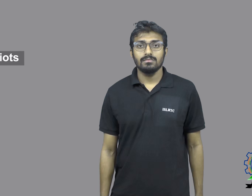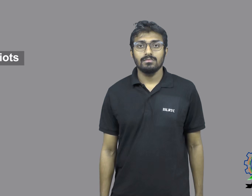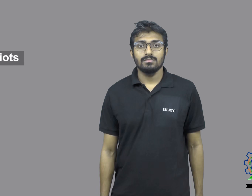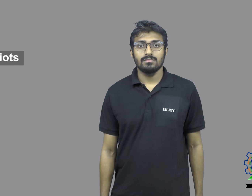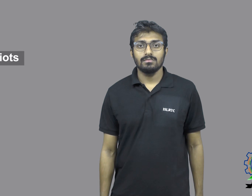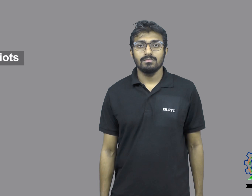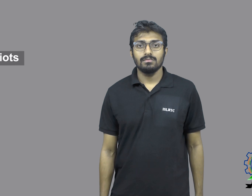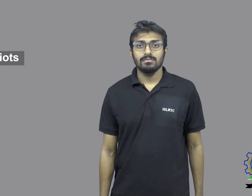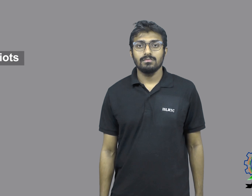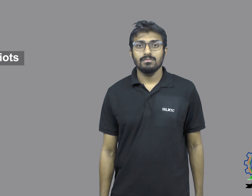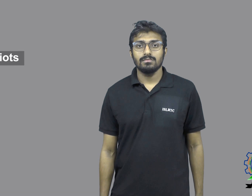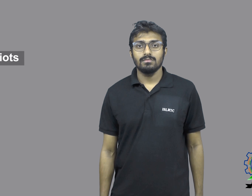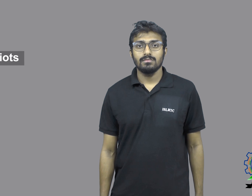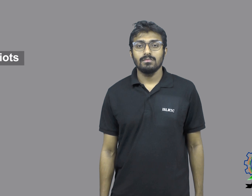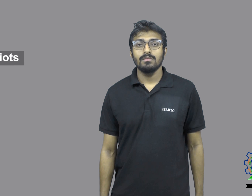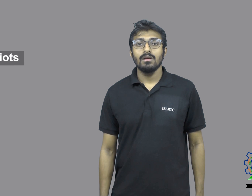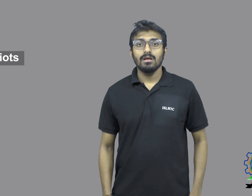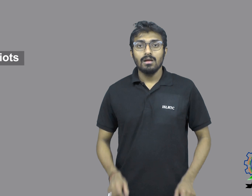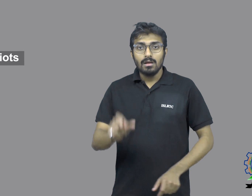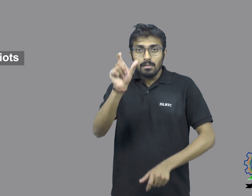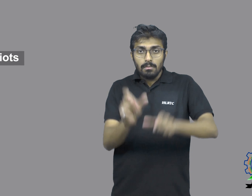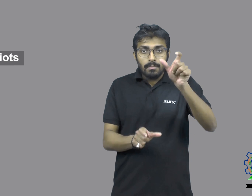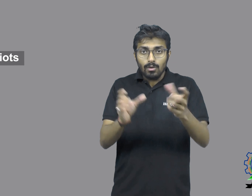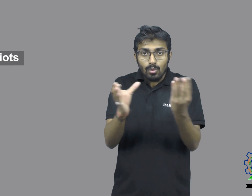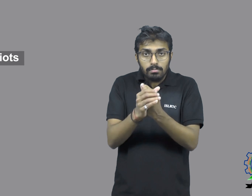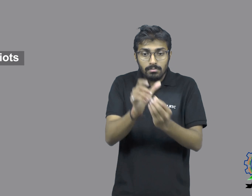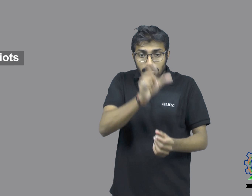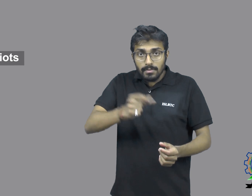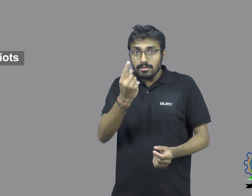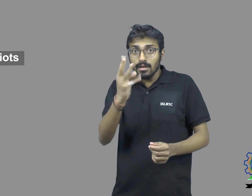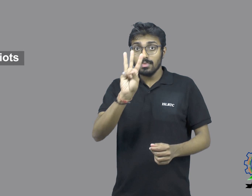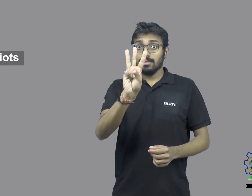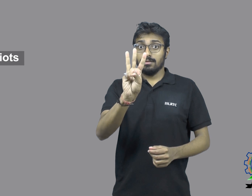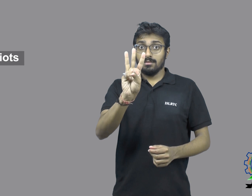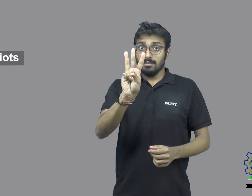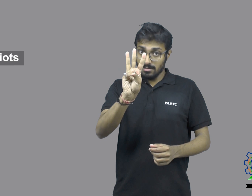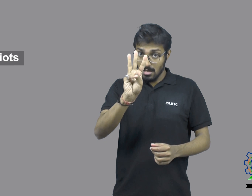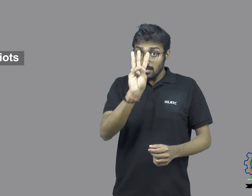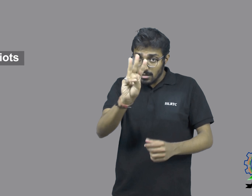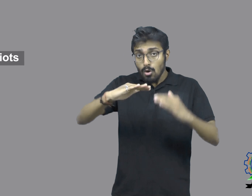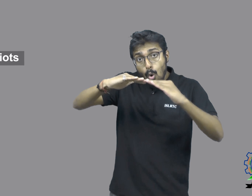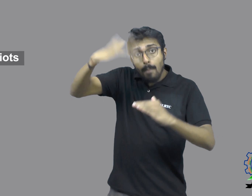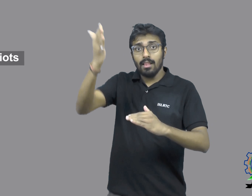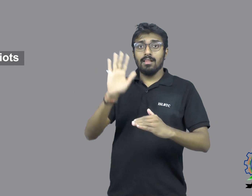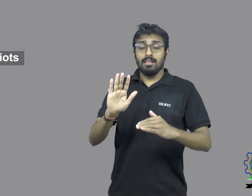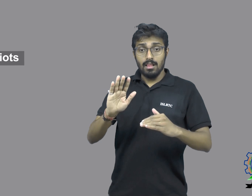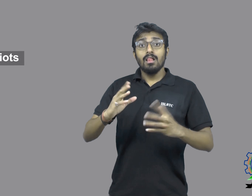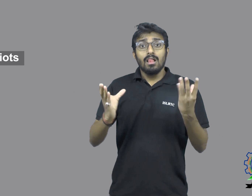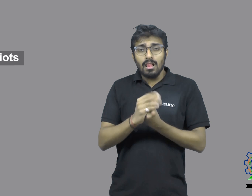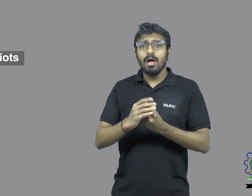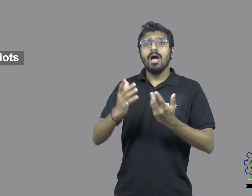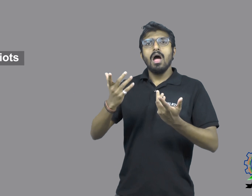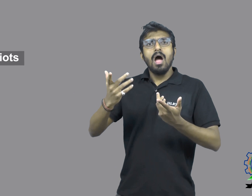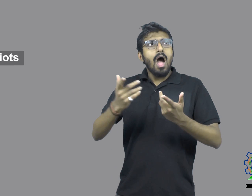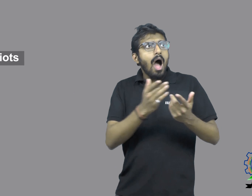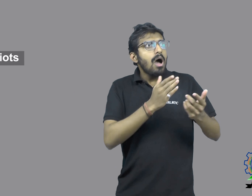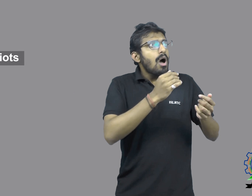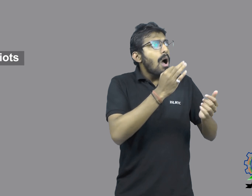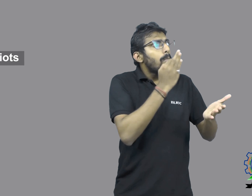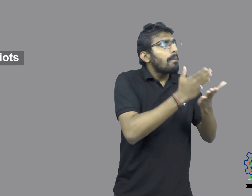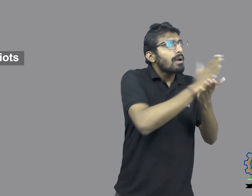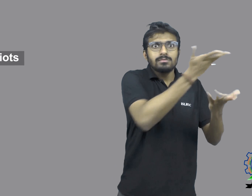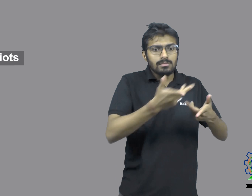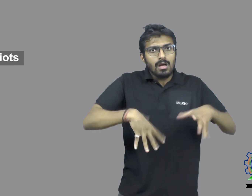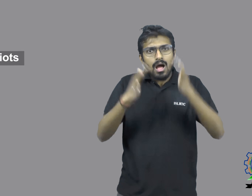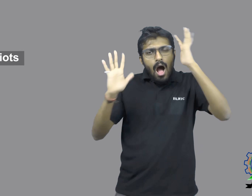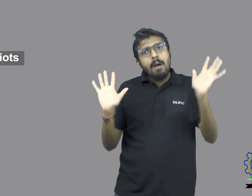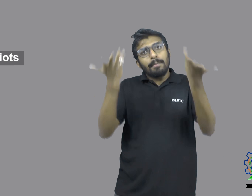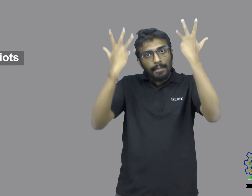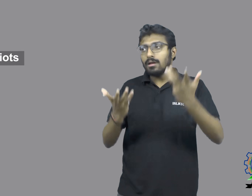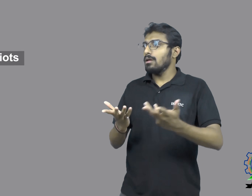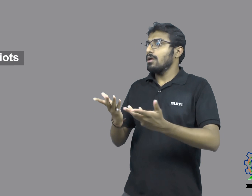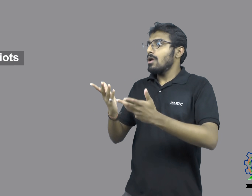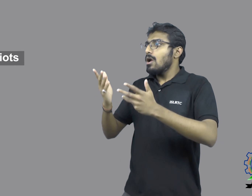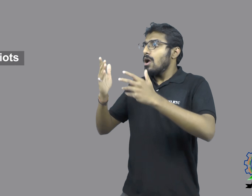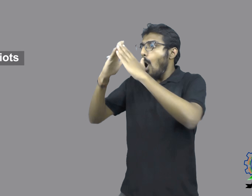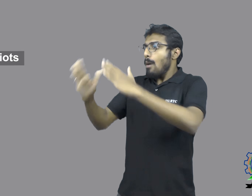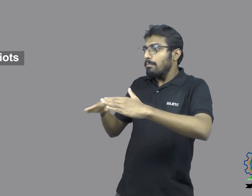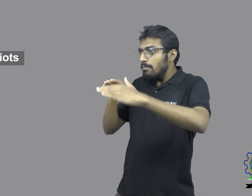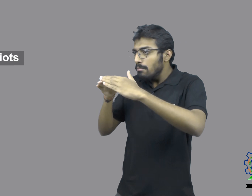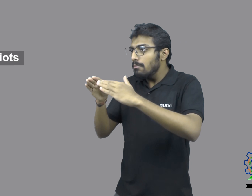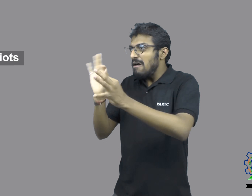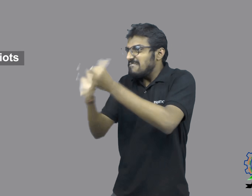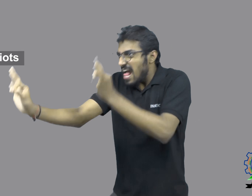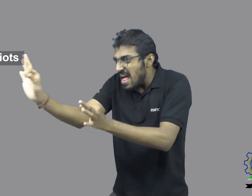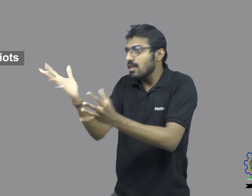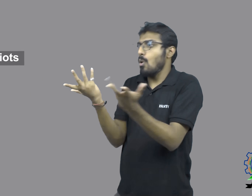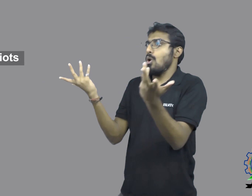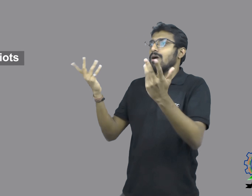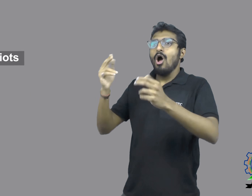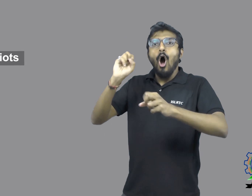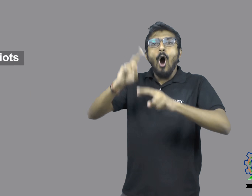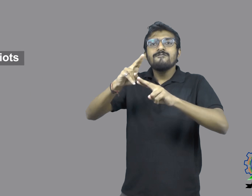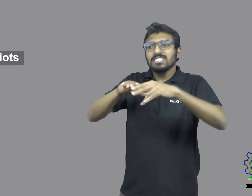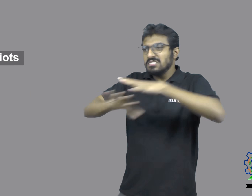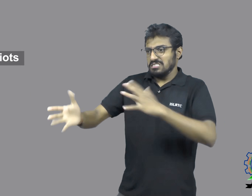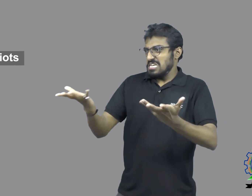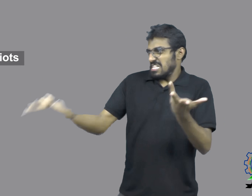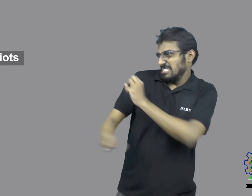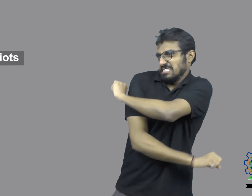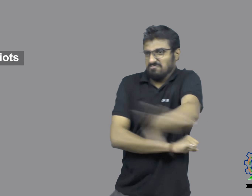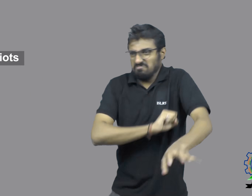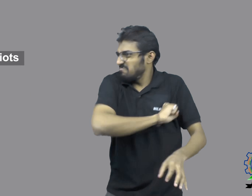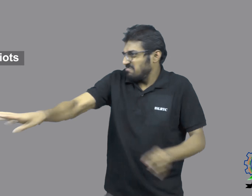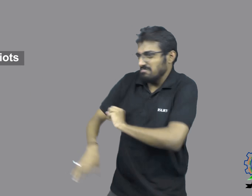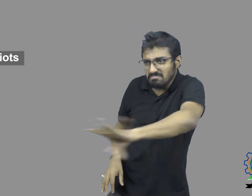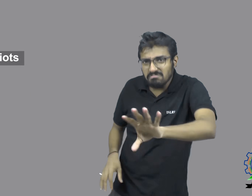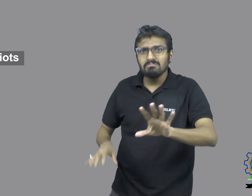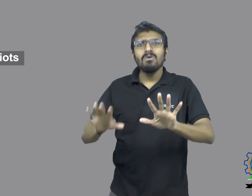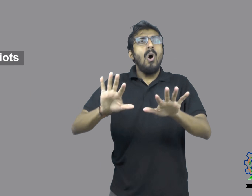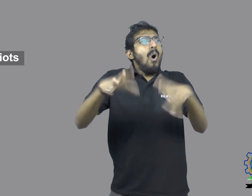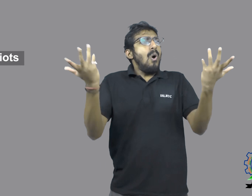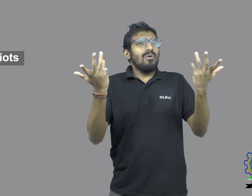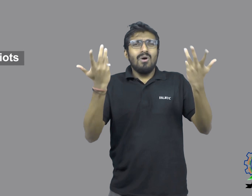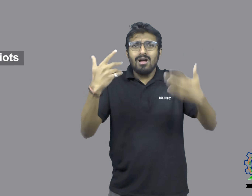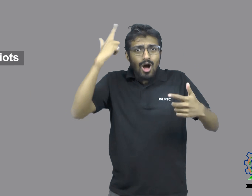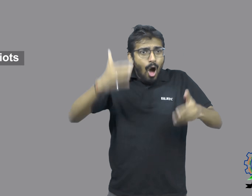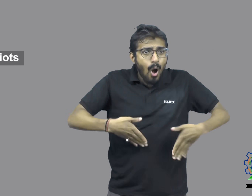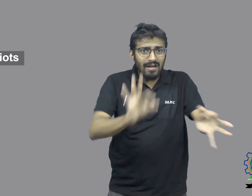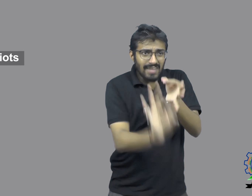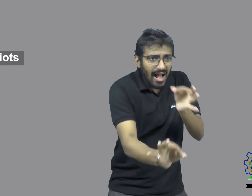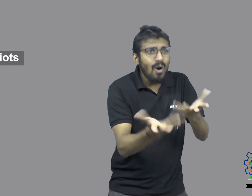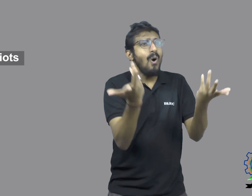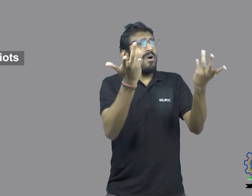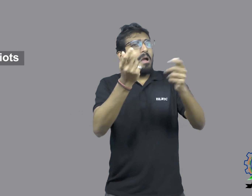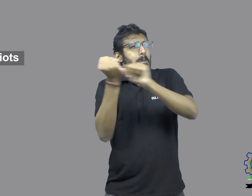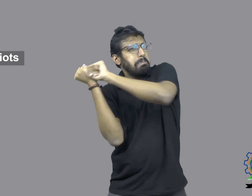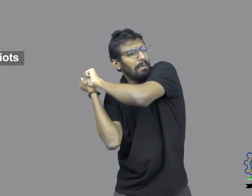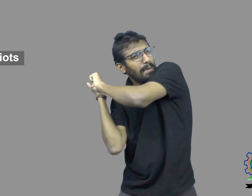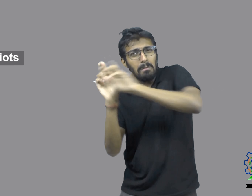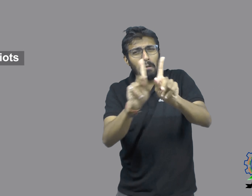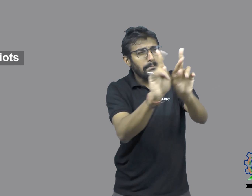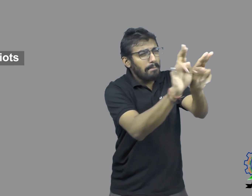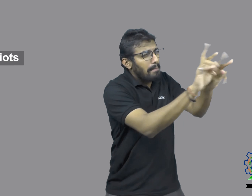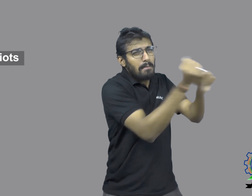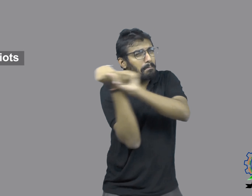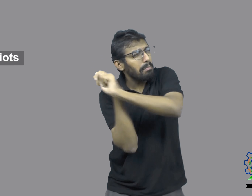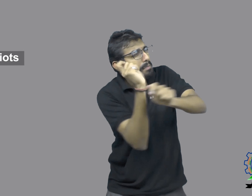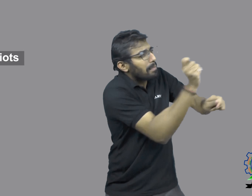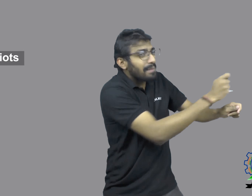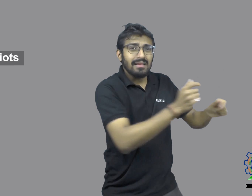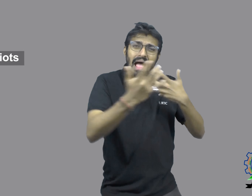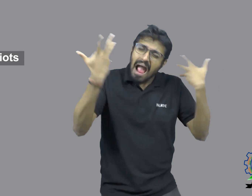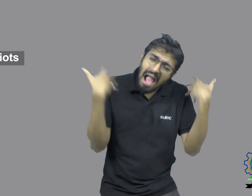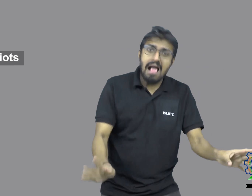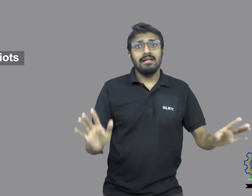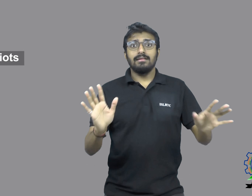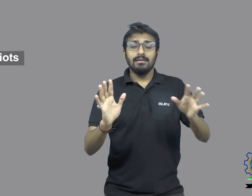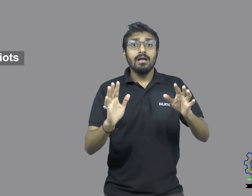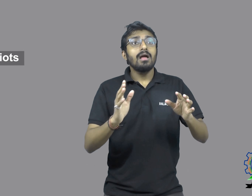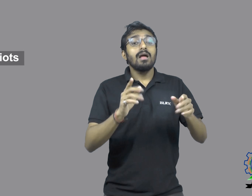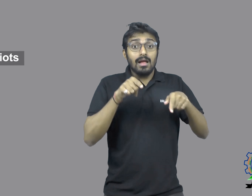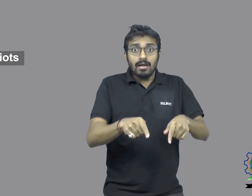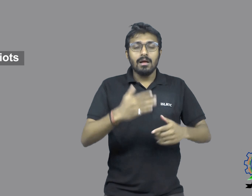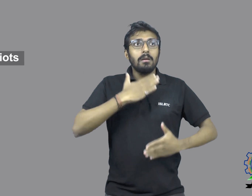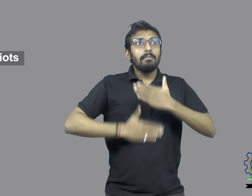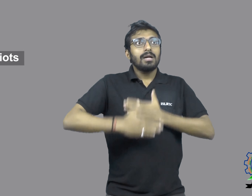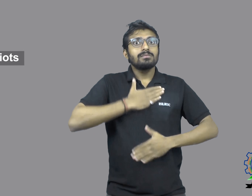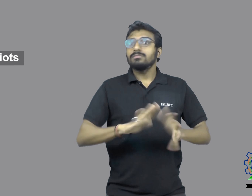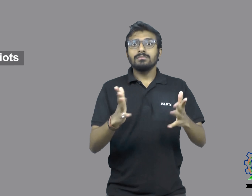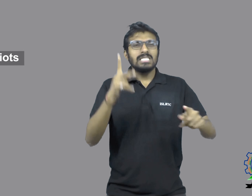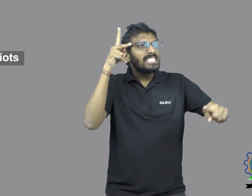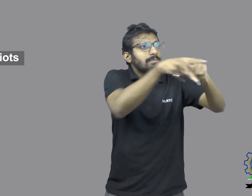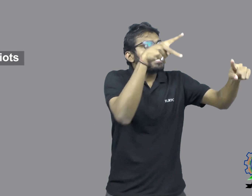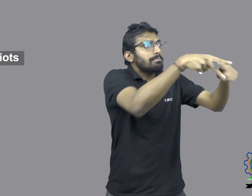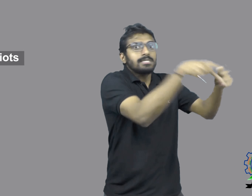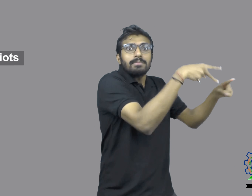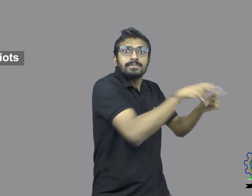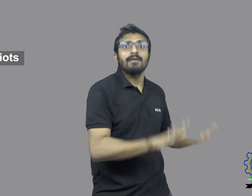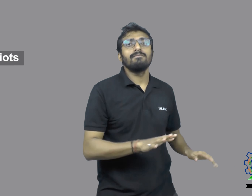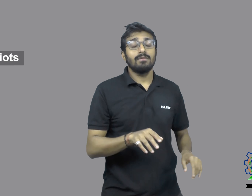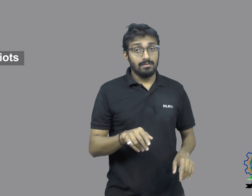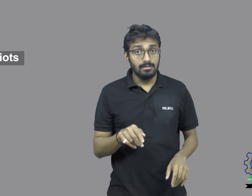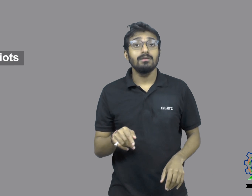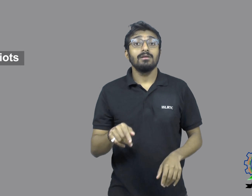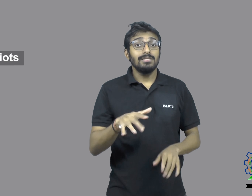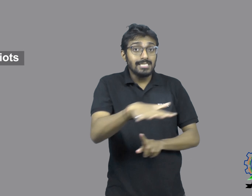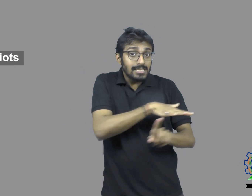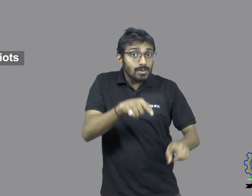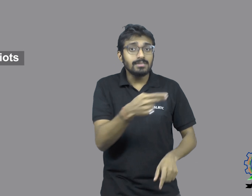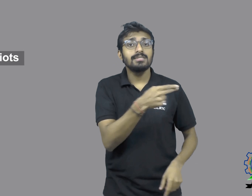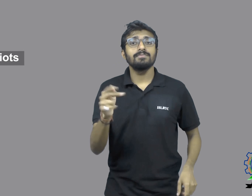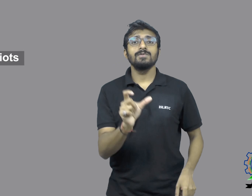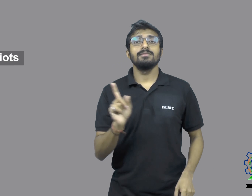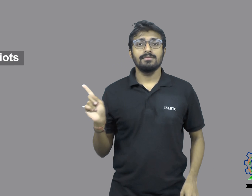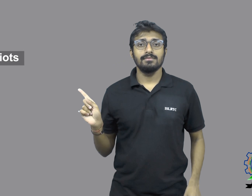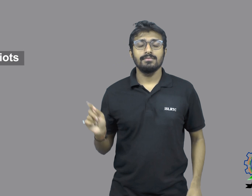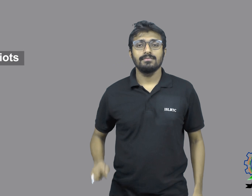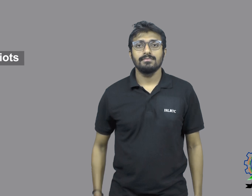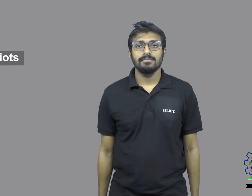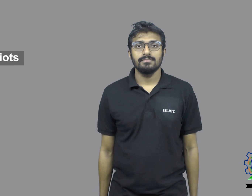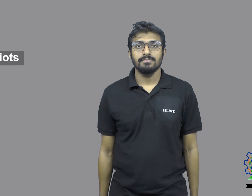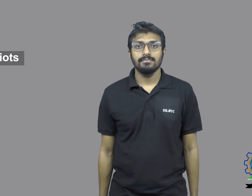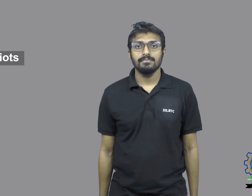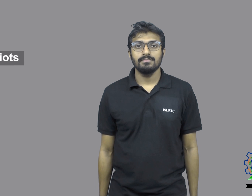Riots